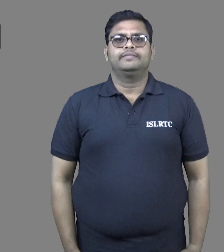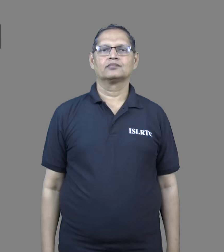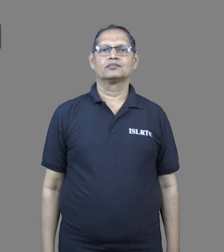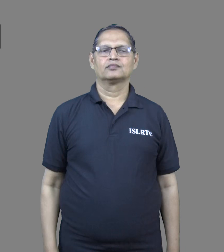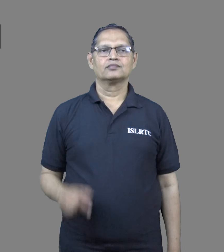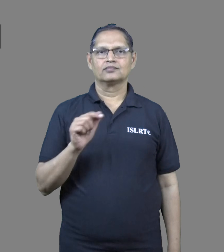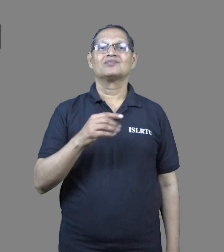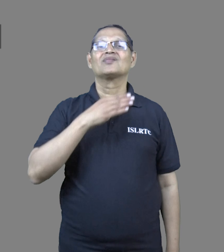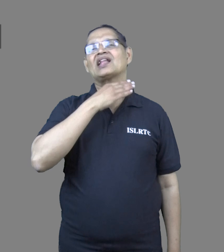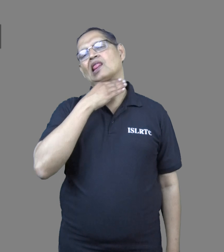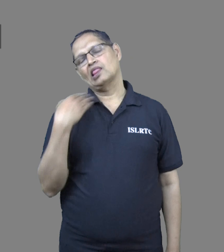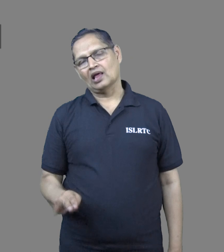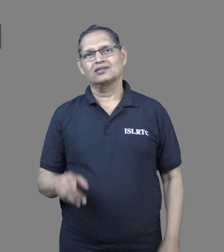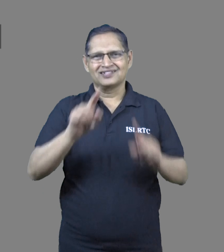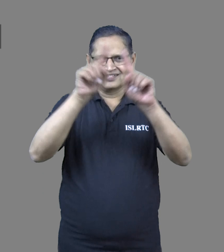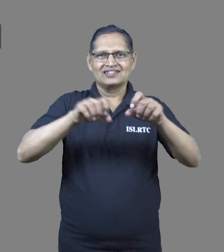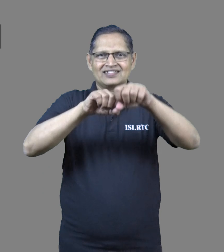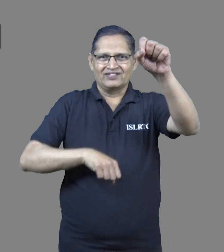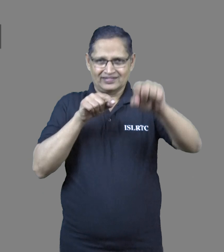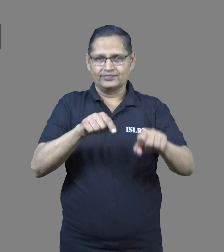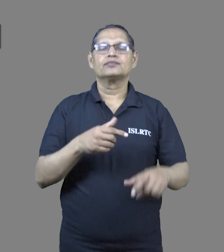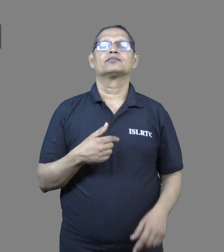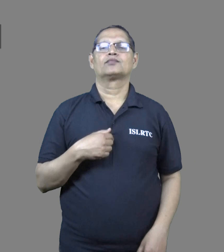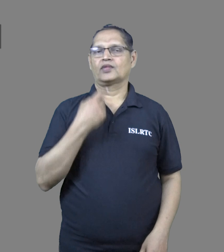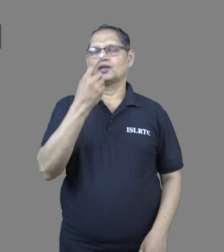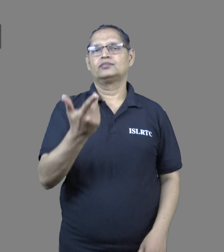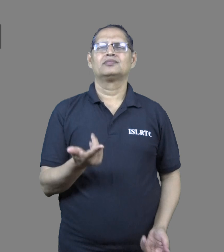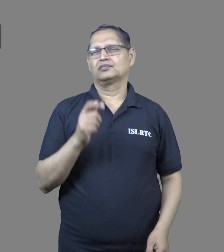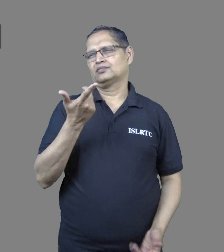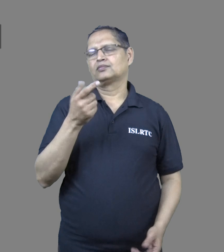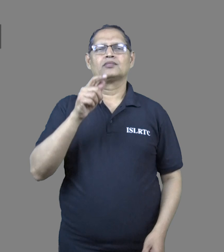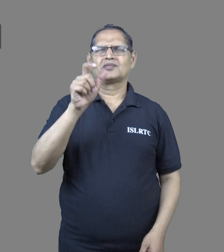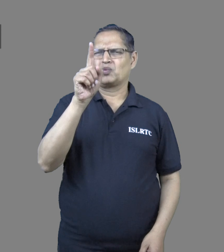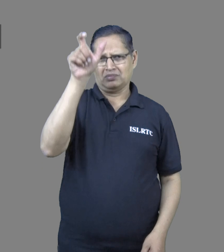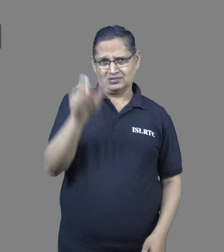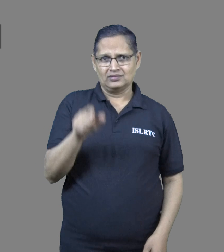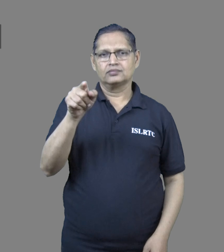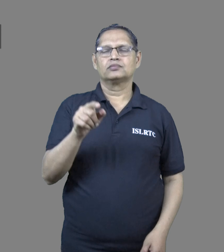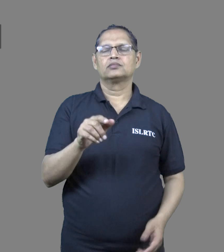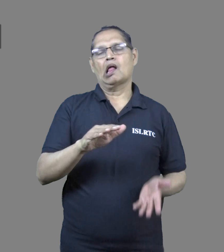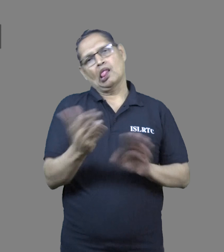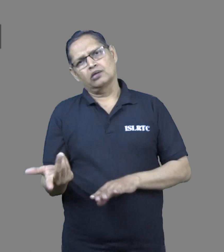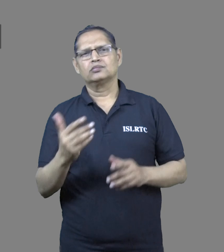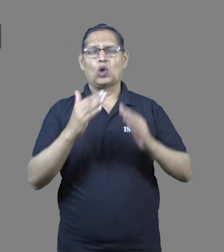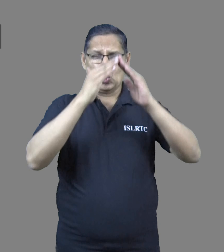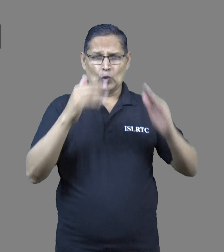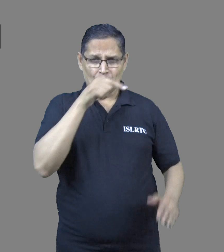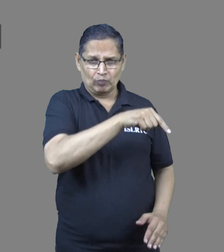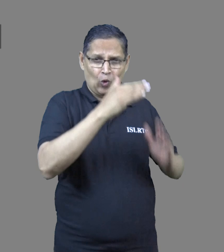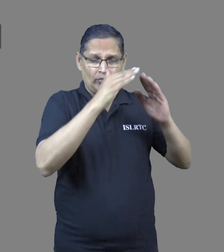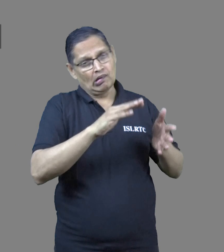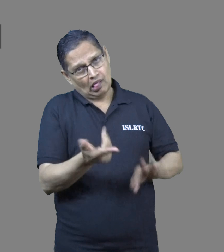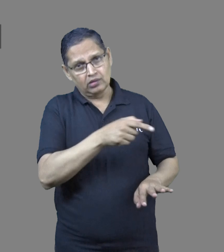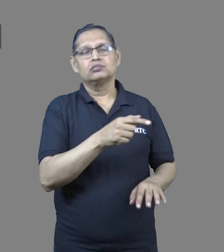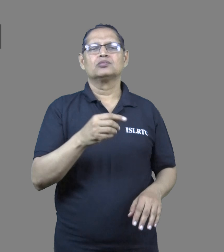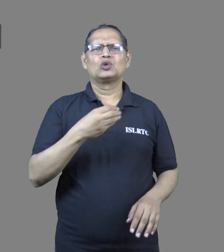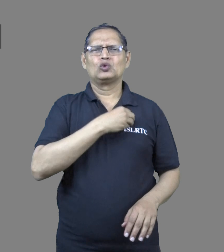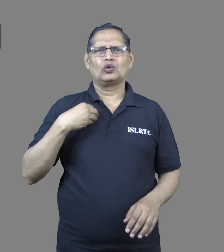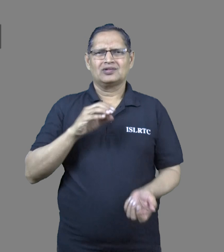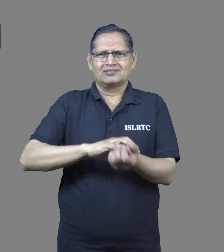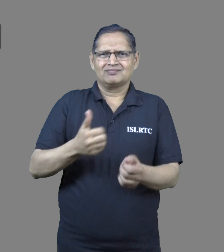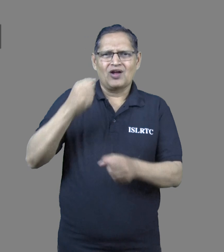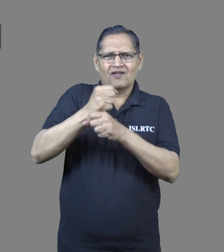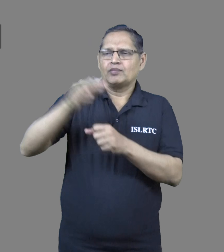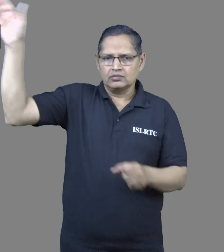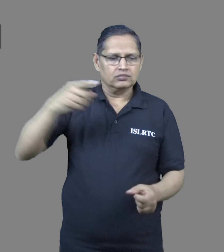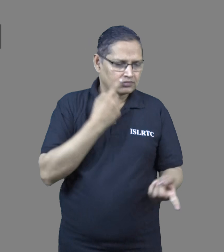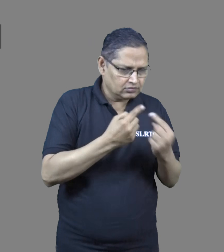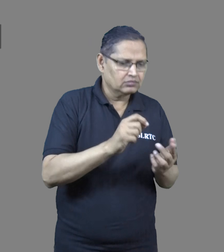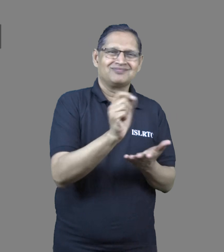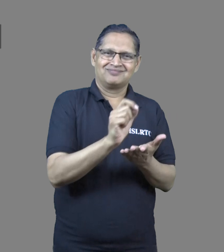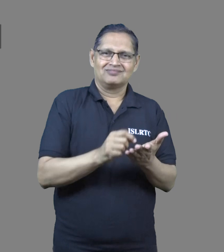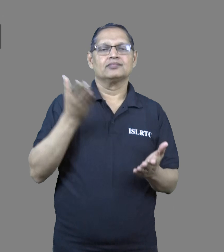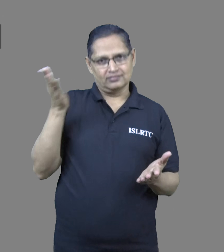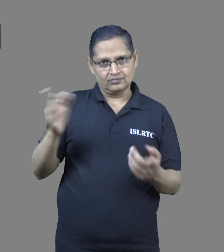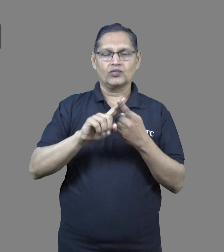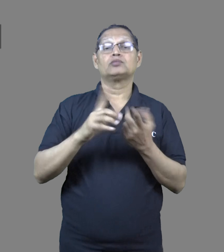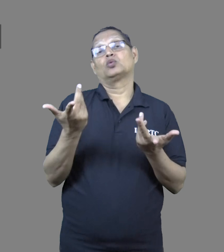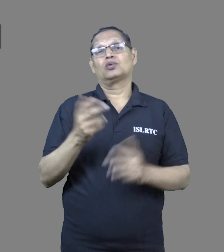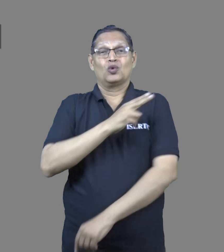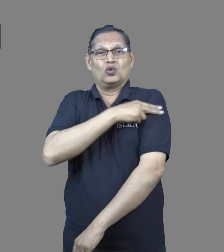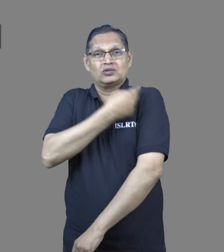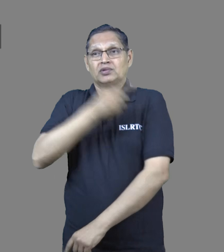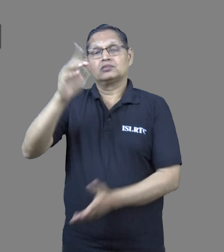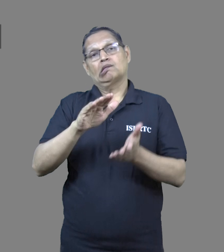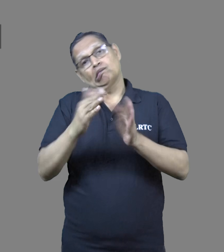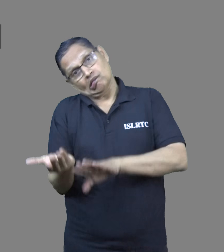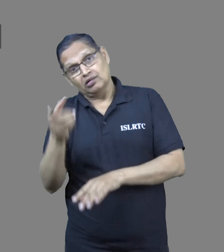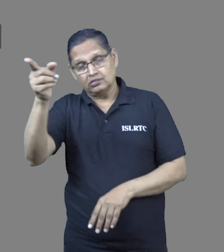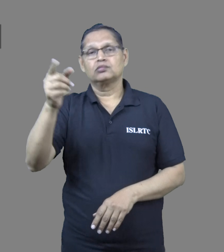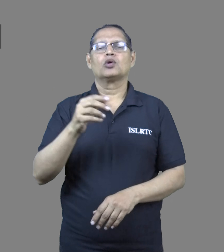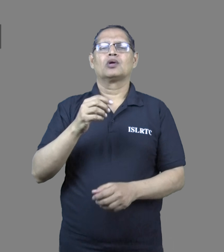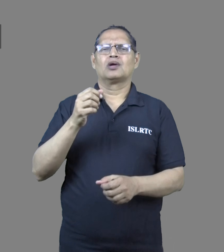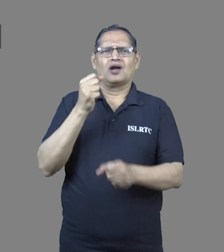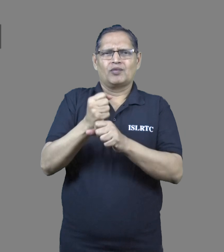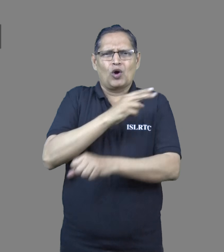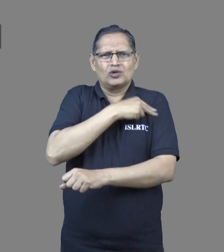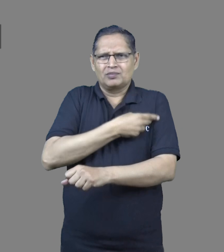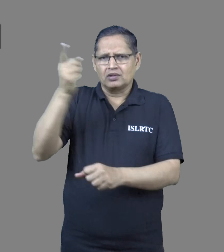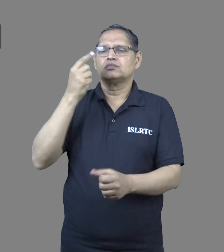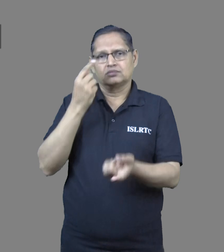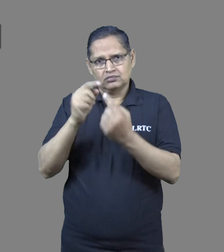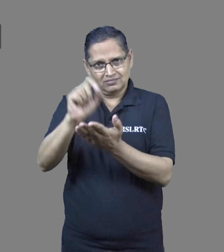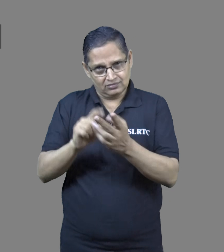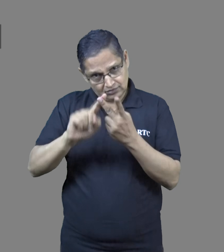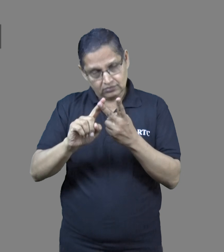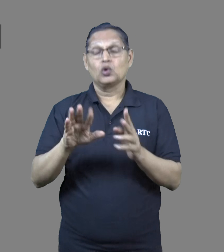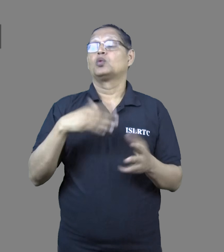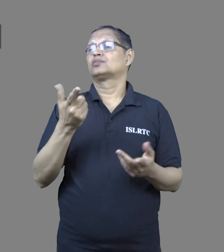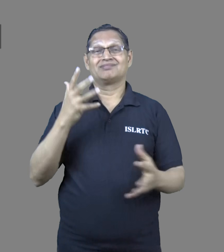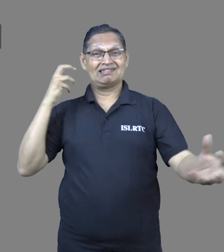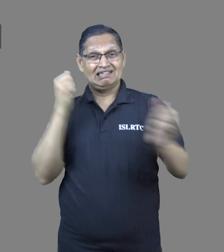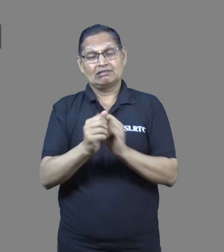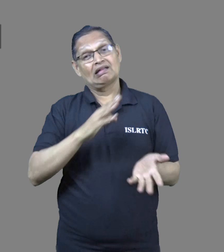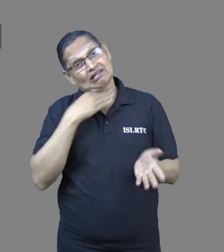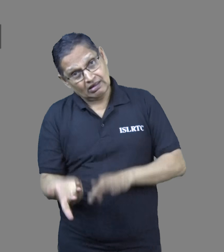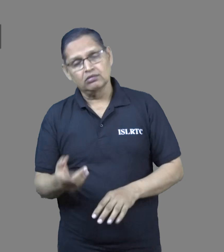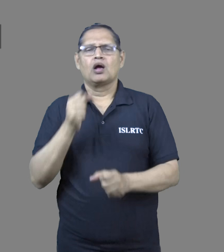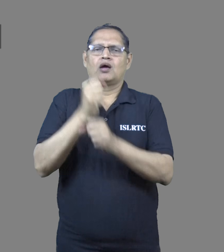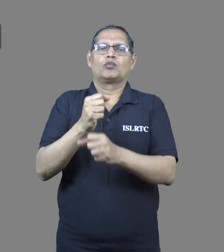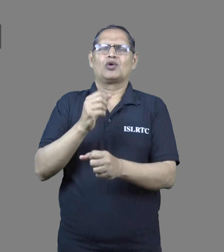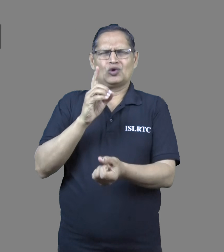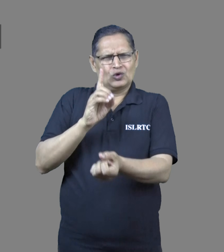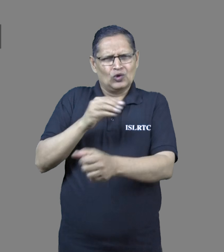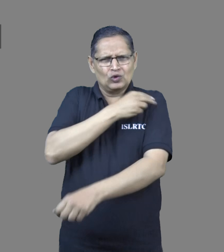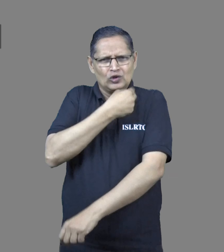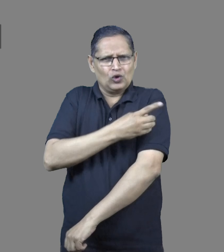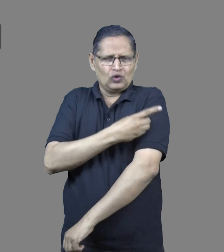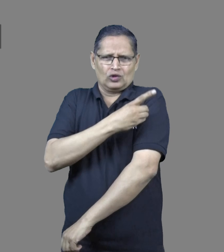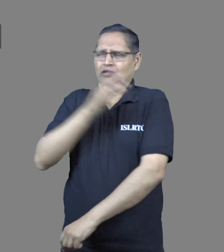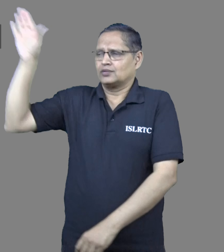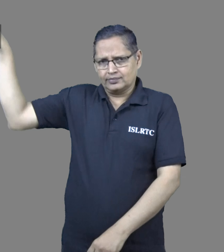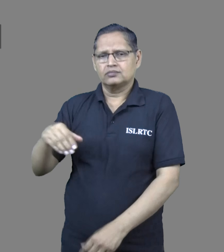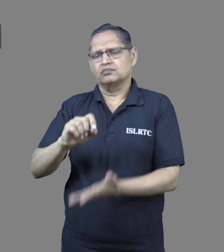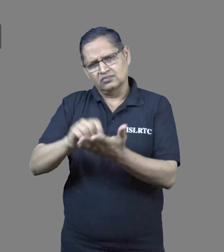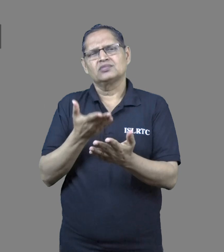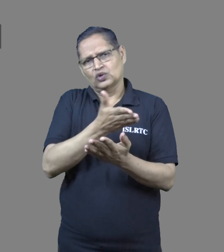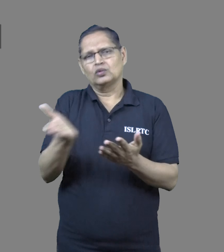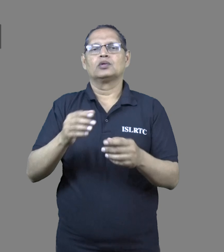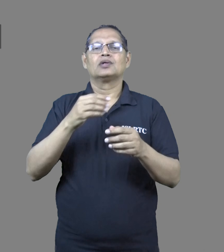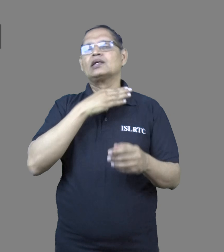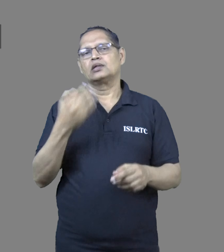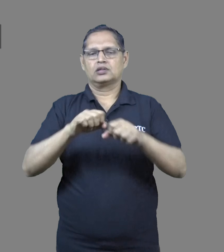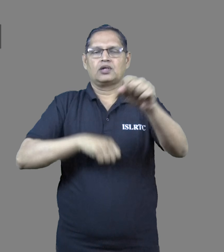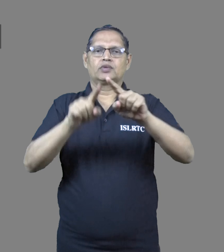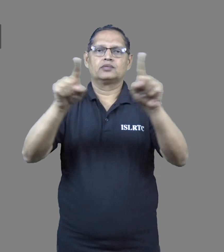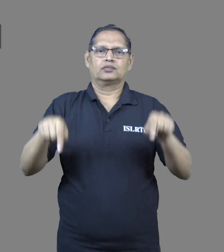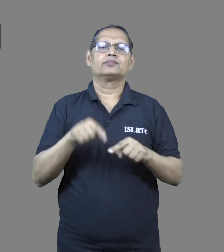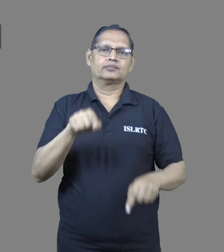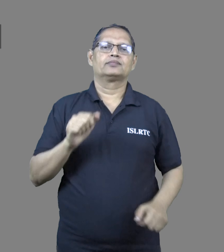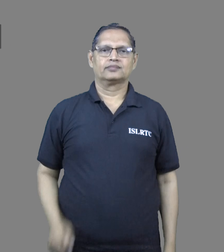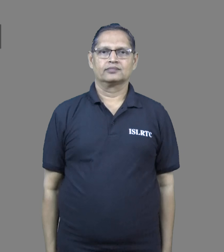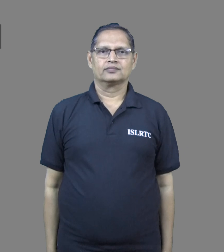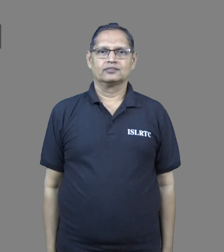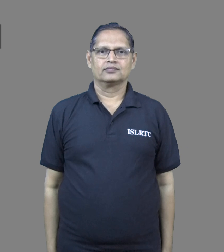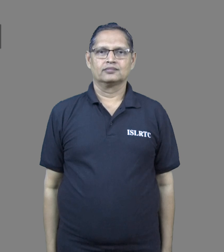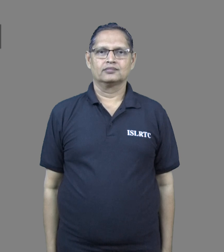Death Certificate